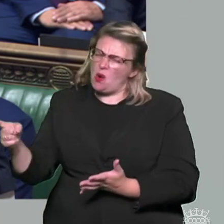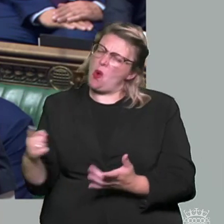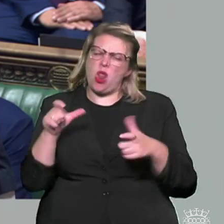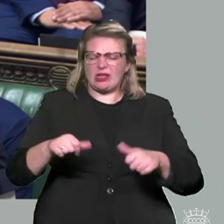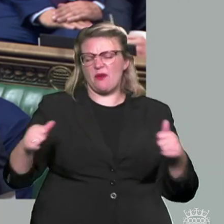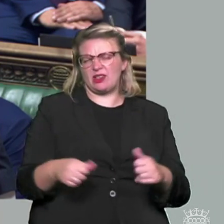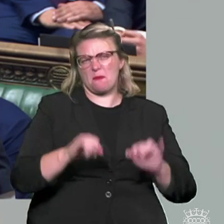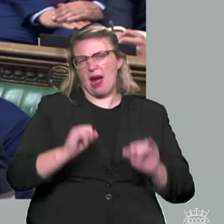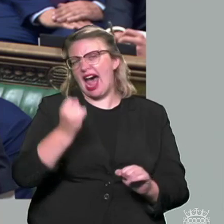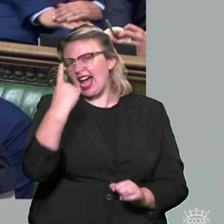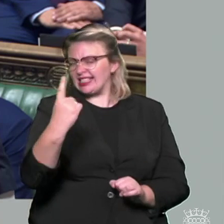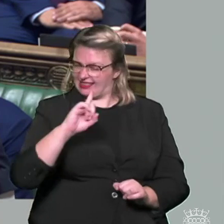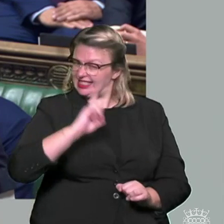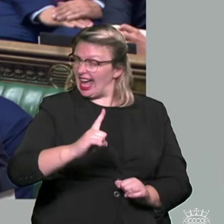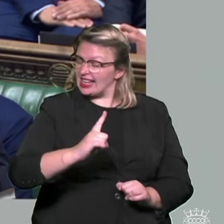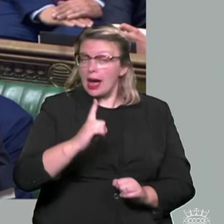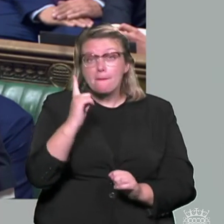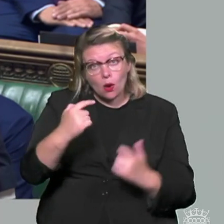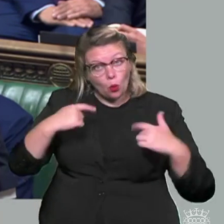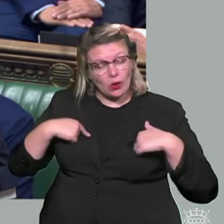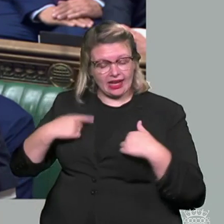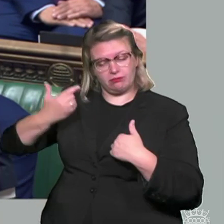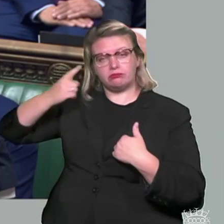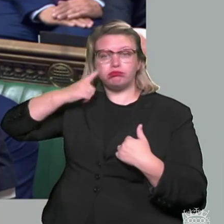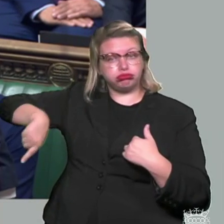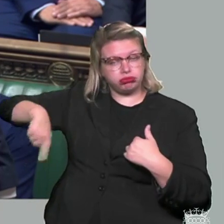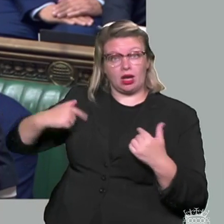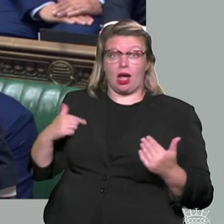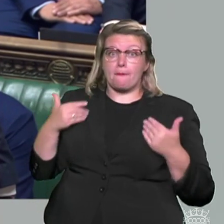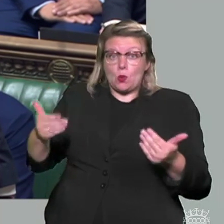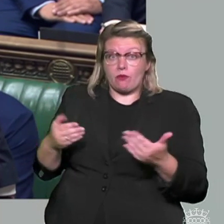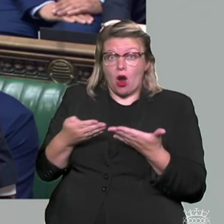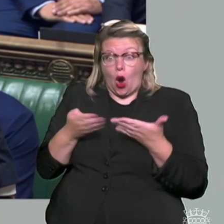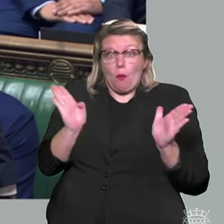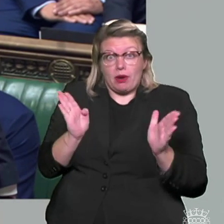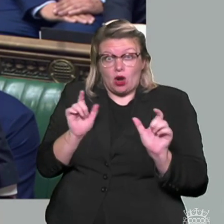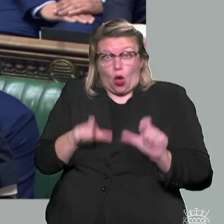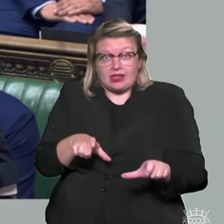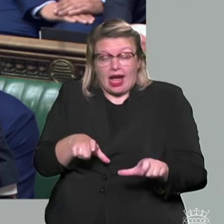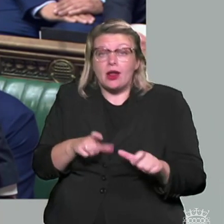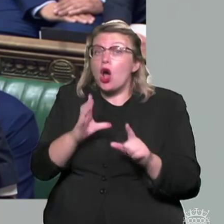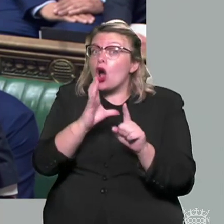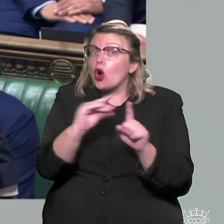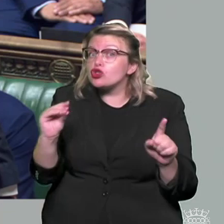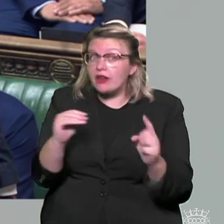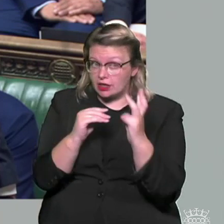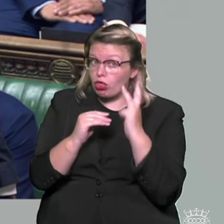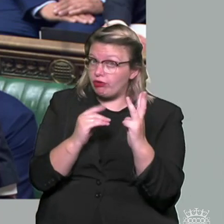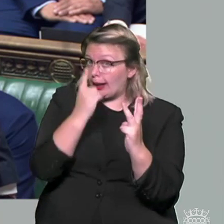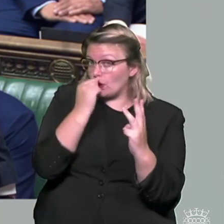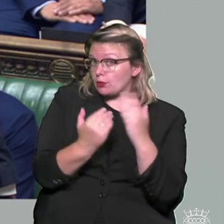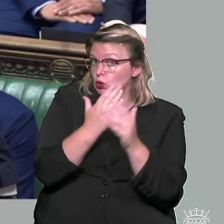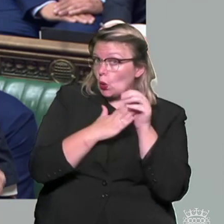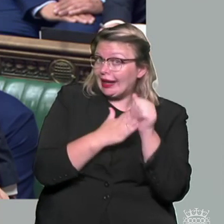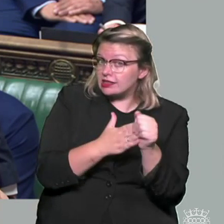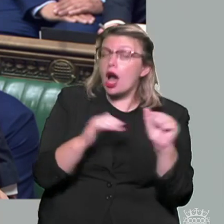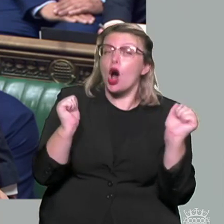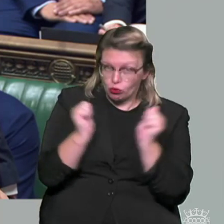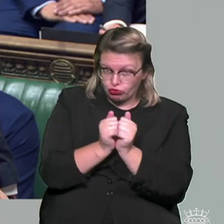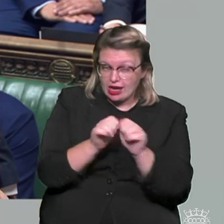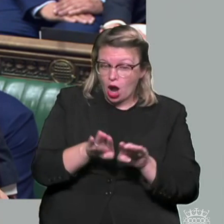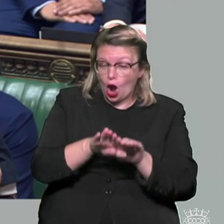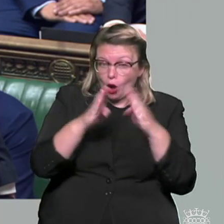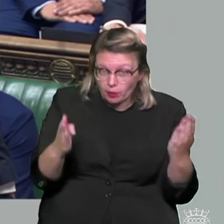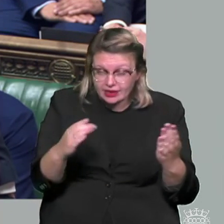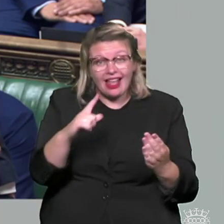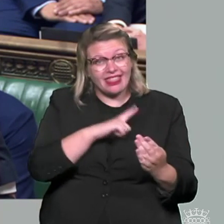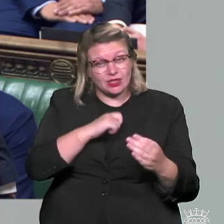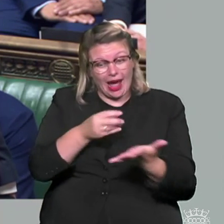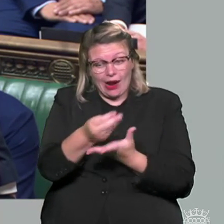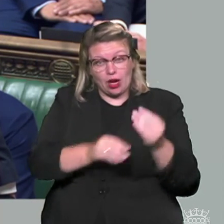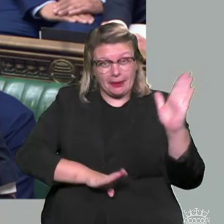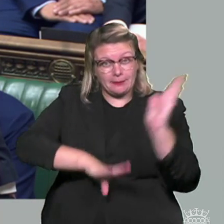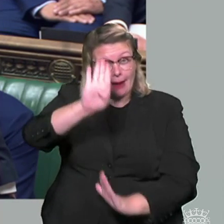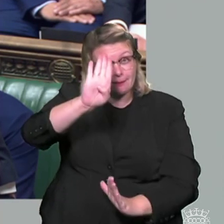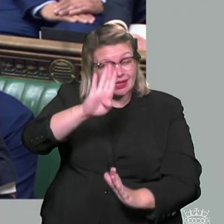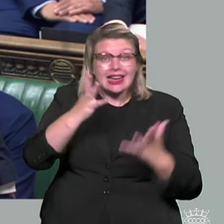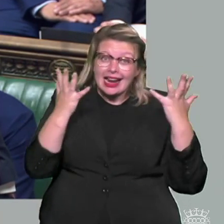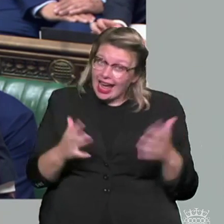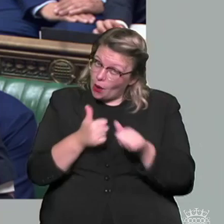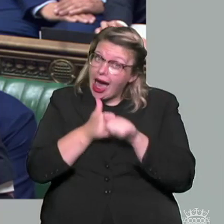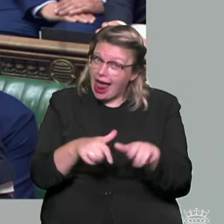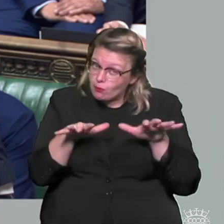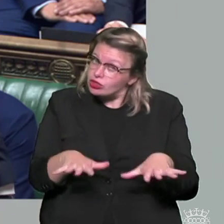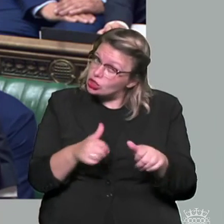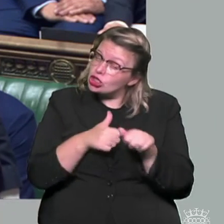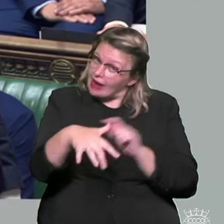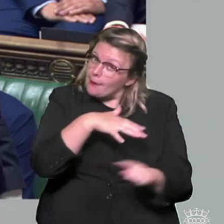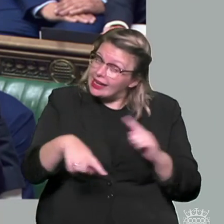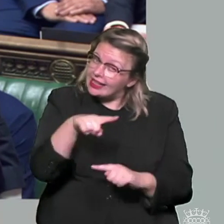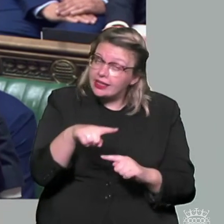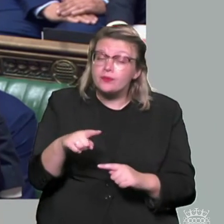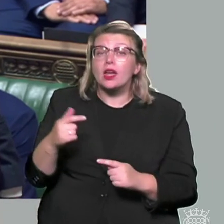It was because we were able to take that decision, supported by every single one of those Conservative candidates, opposed by him, that we had the fastest economic growth in the G7 and we are now able to help families up and down the country.